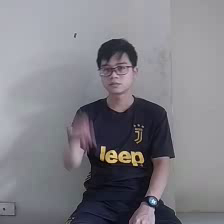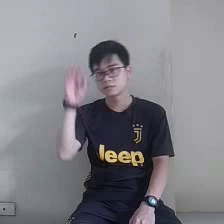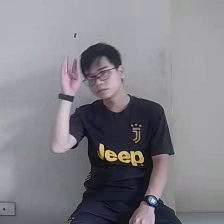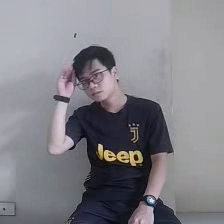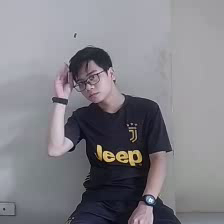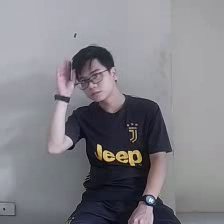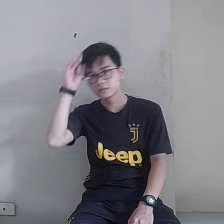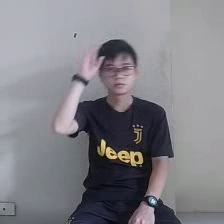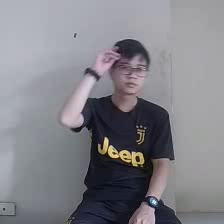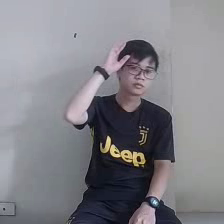Băn khoăn